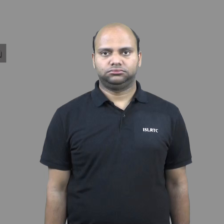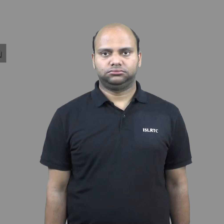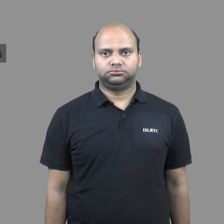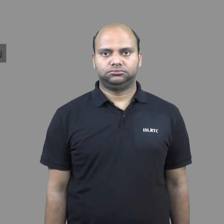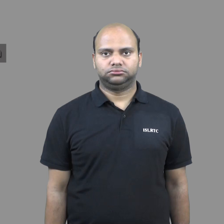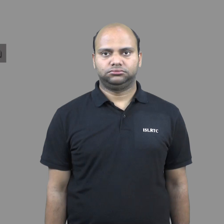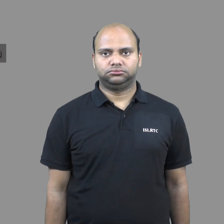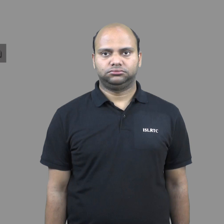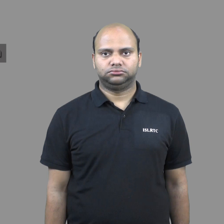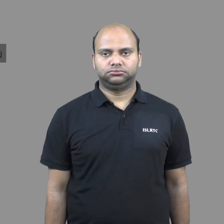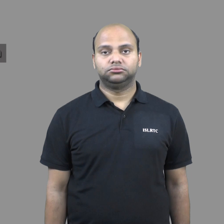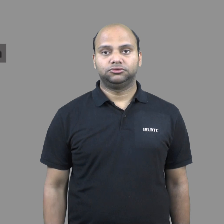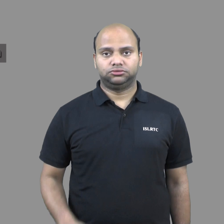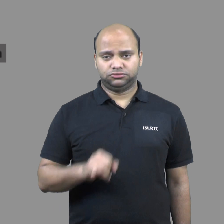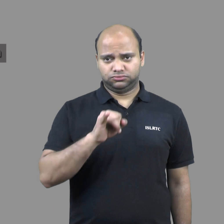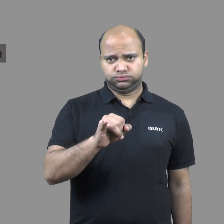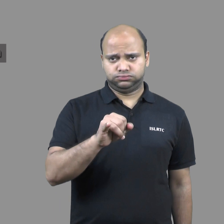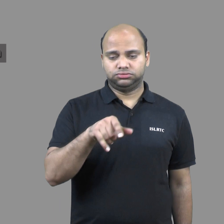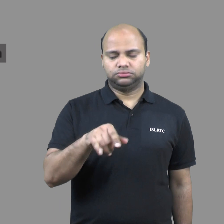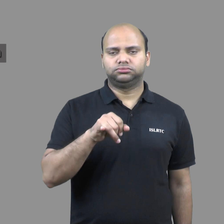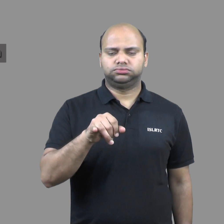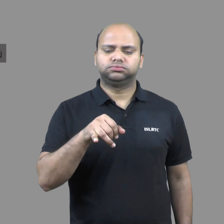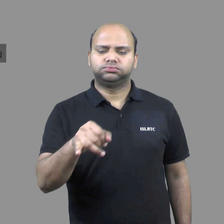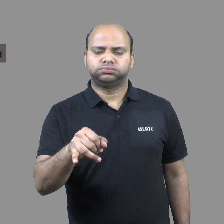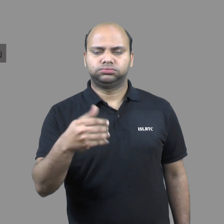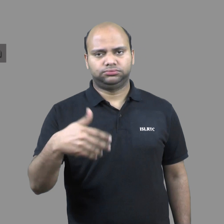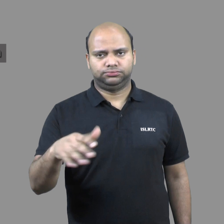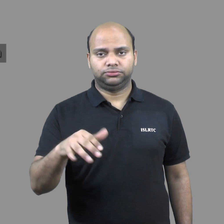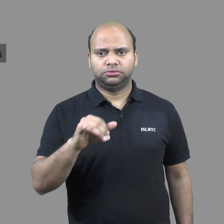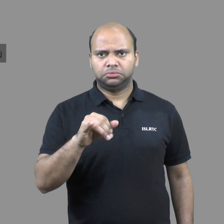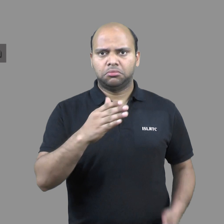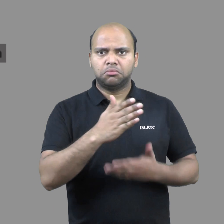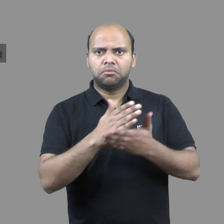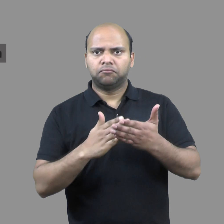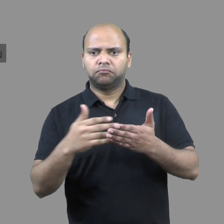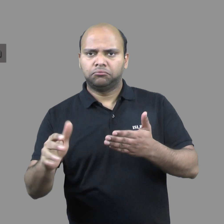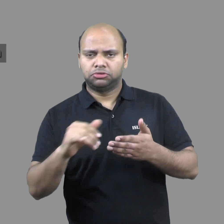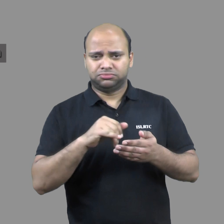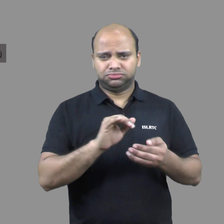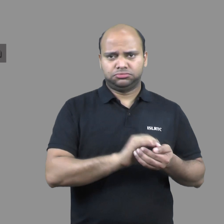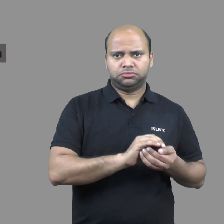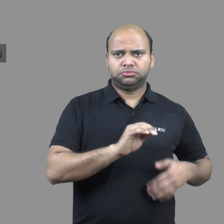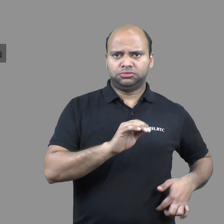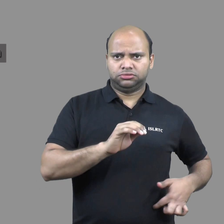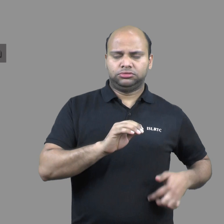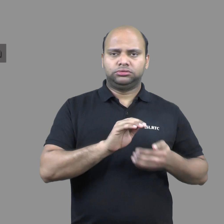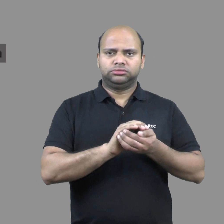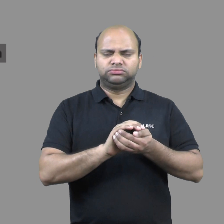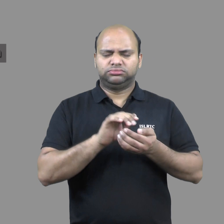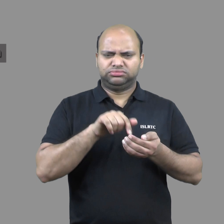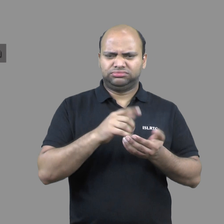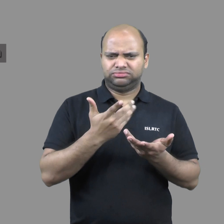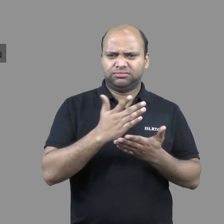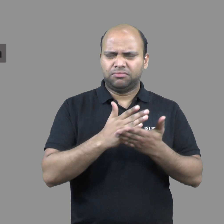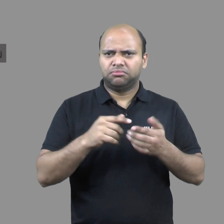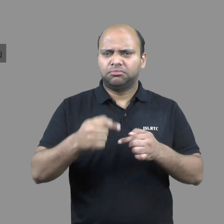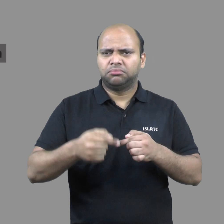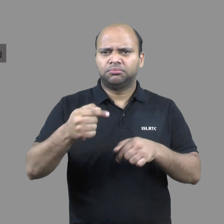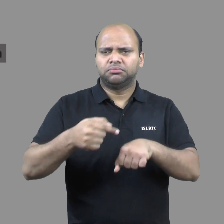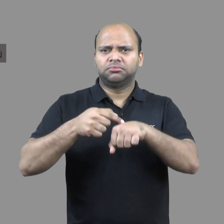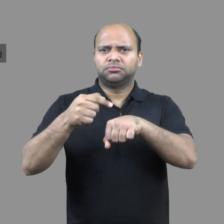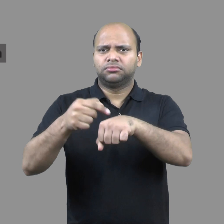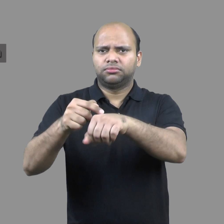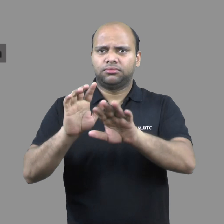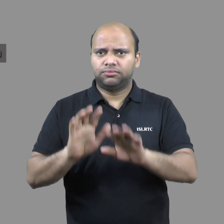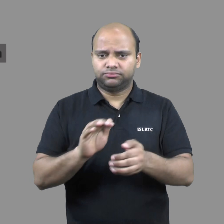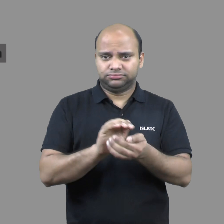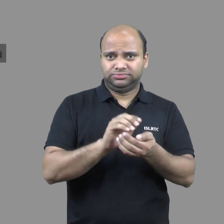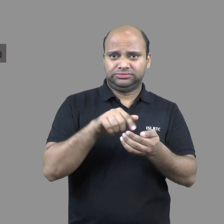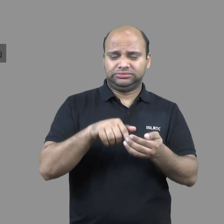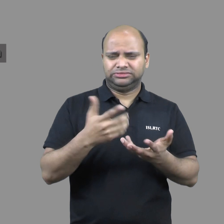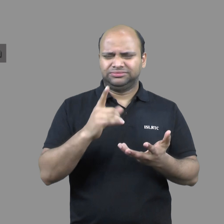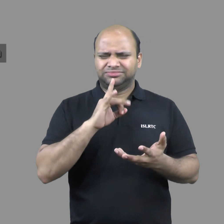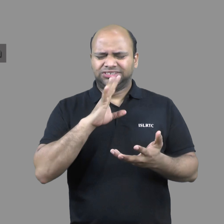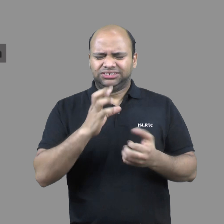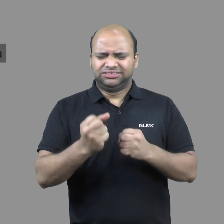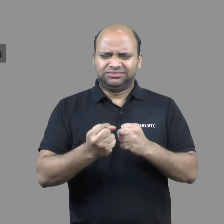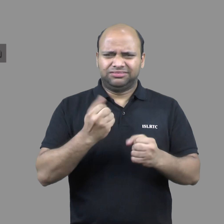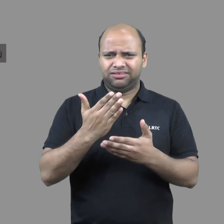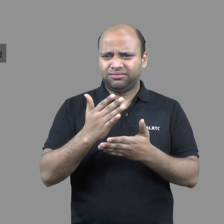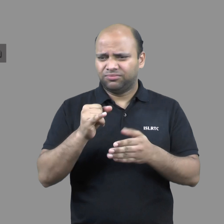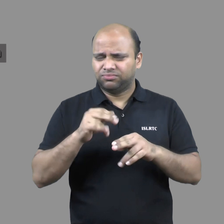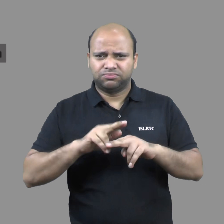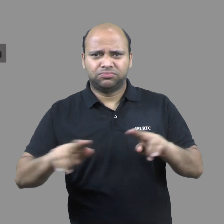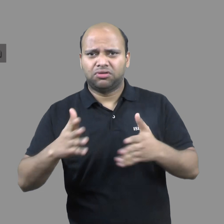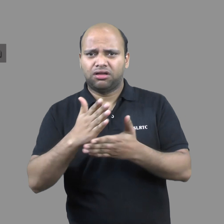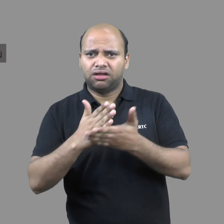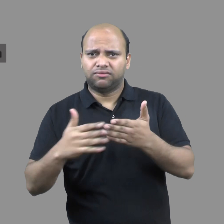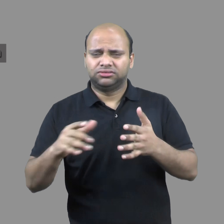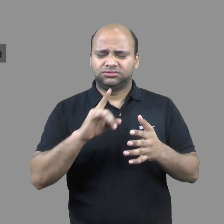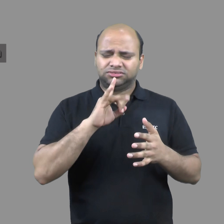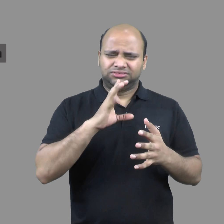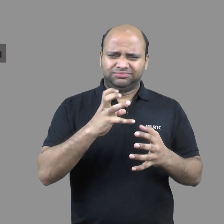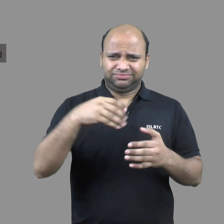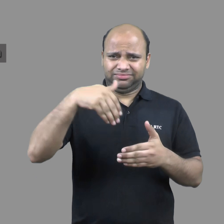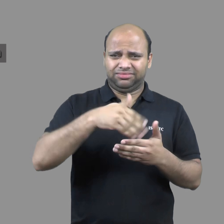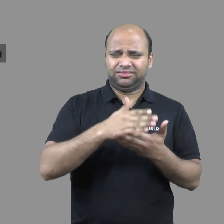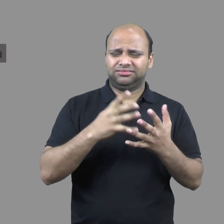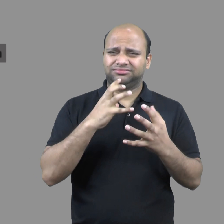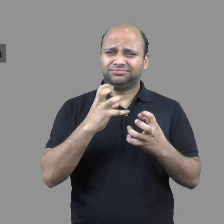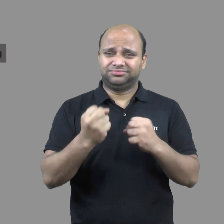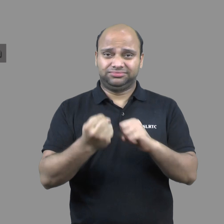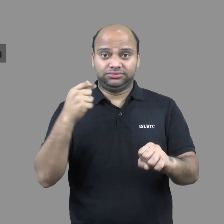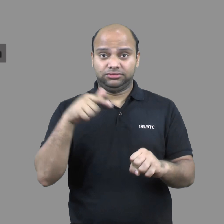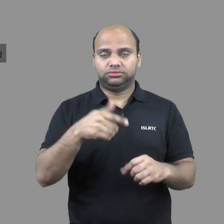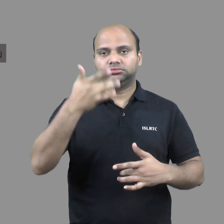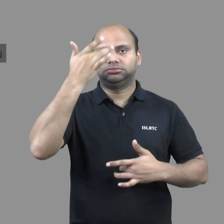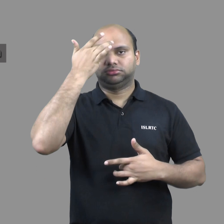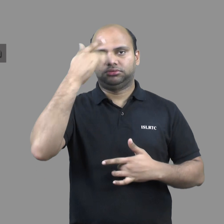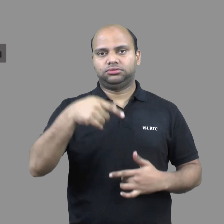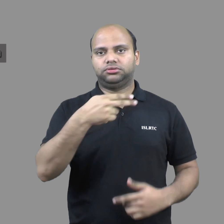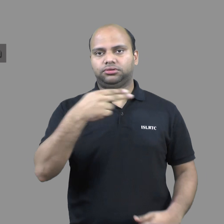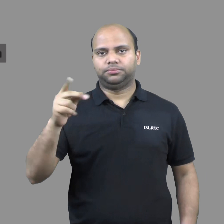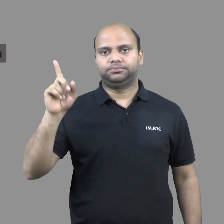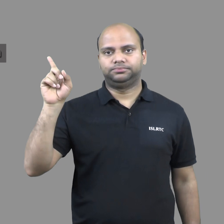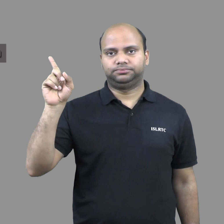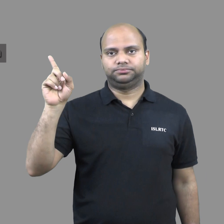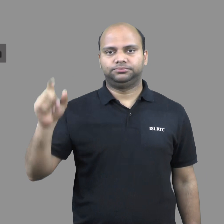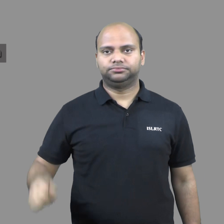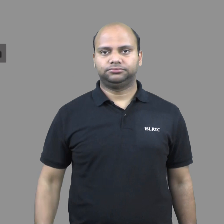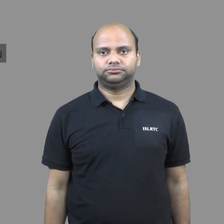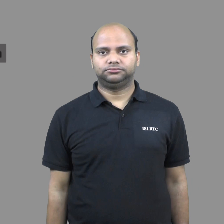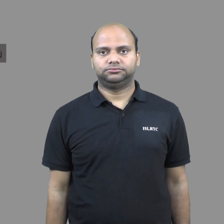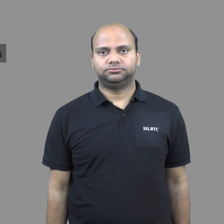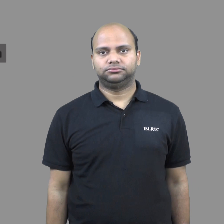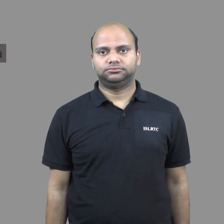Urinary Retention